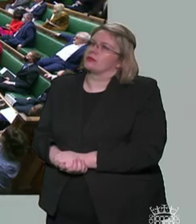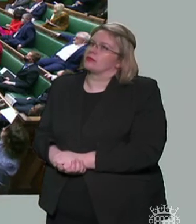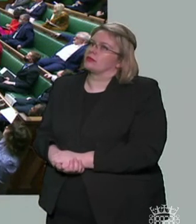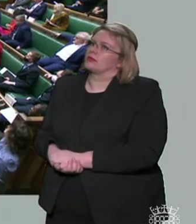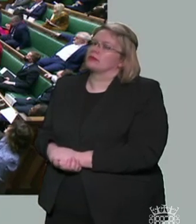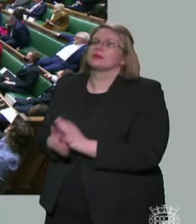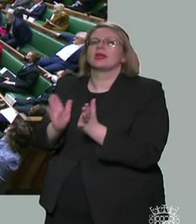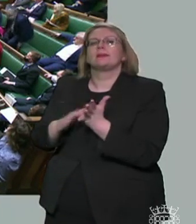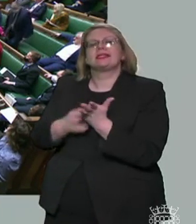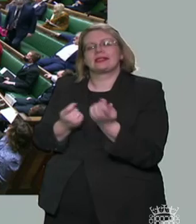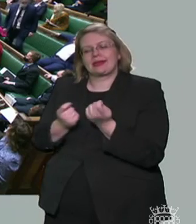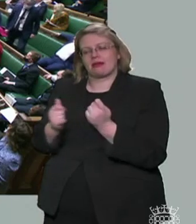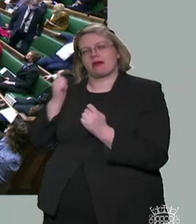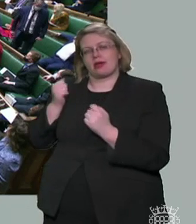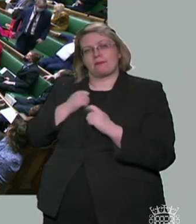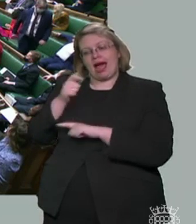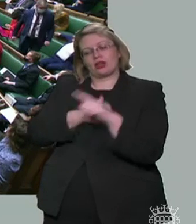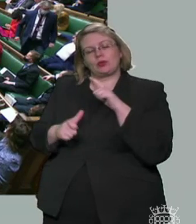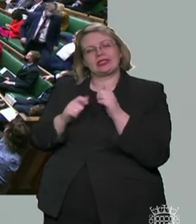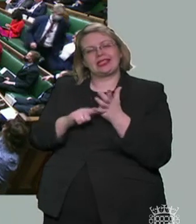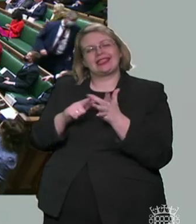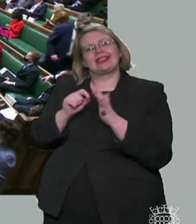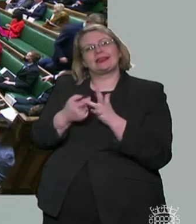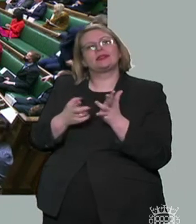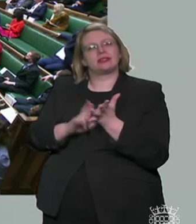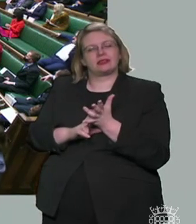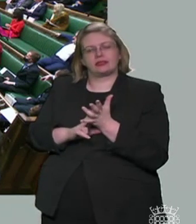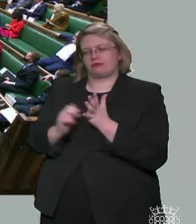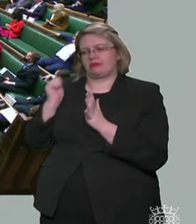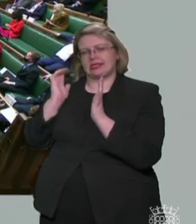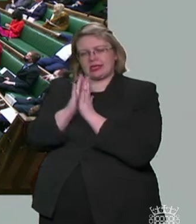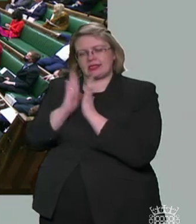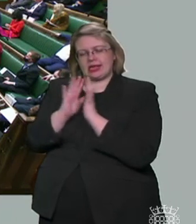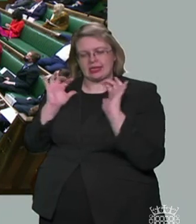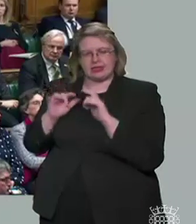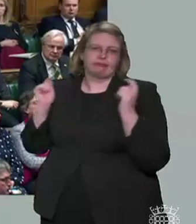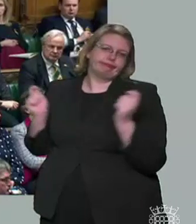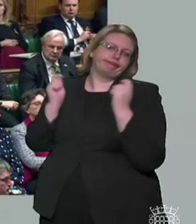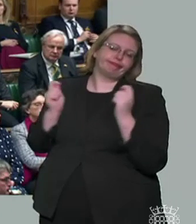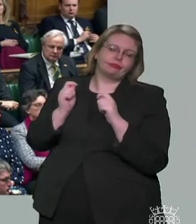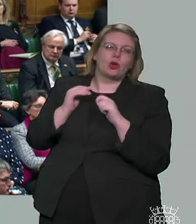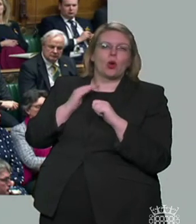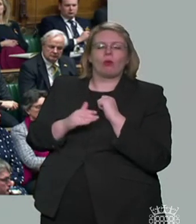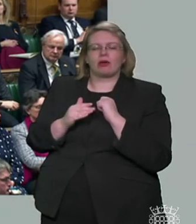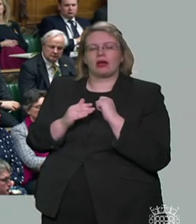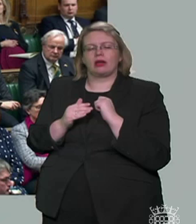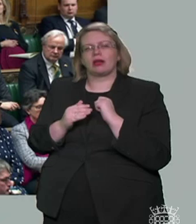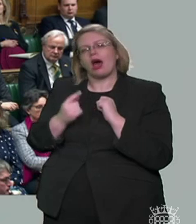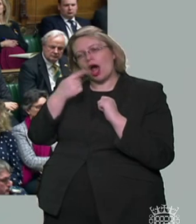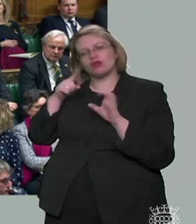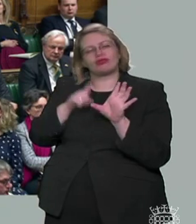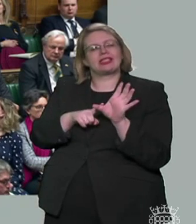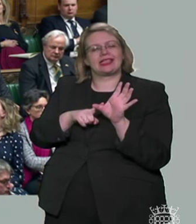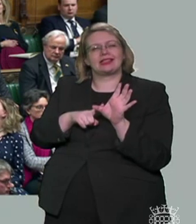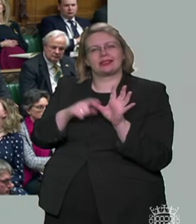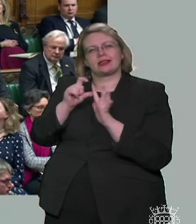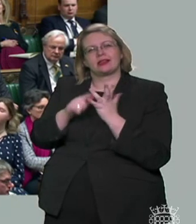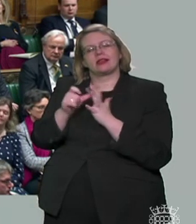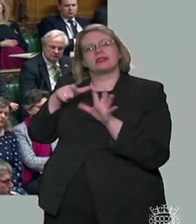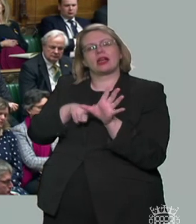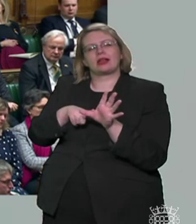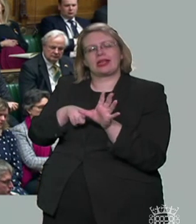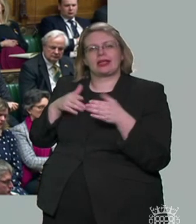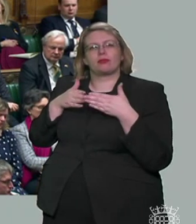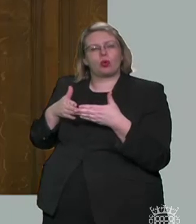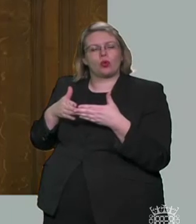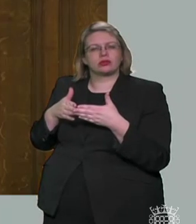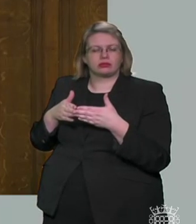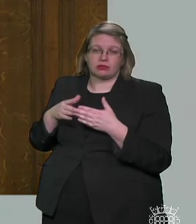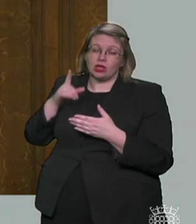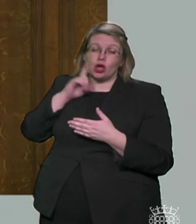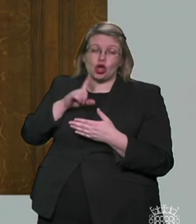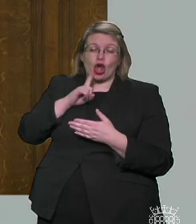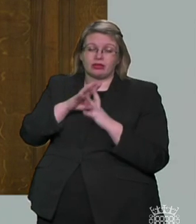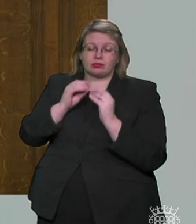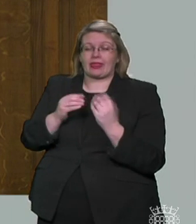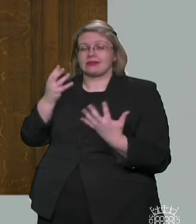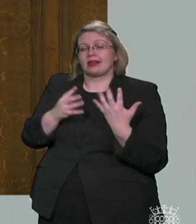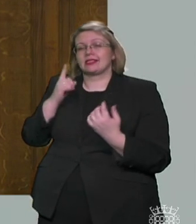My community in Tipton came together on Sunday to commemorate the 100 years since the devastating explosion at the Dudley Port munitions factory and the 19 girls who were recklessly murdered by the owner of that factory.